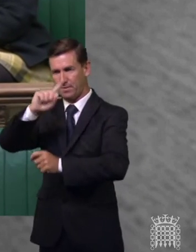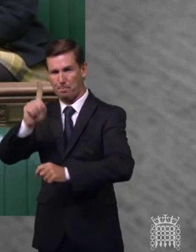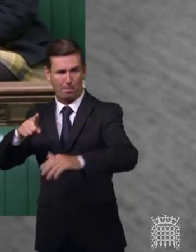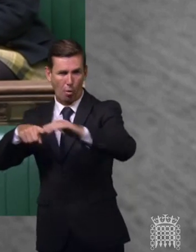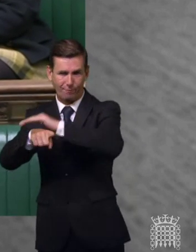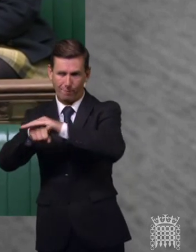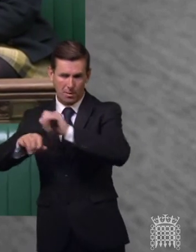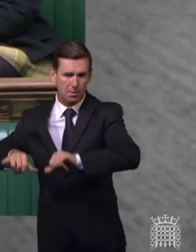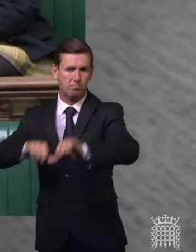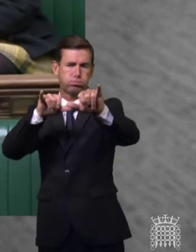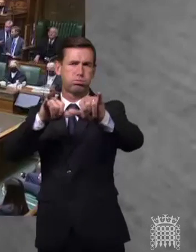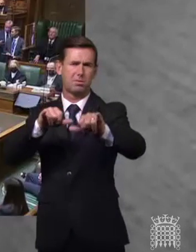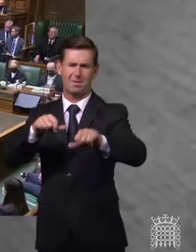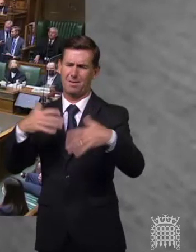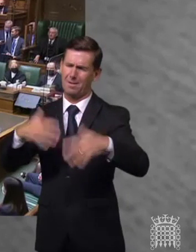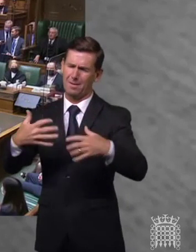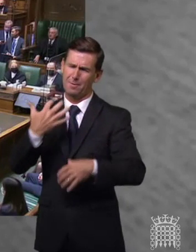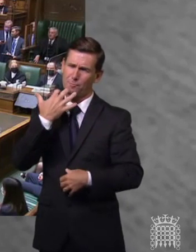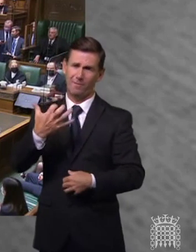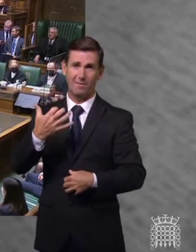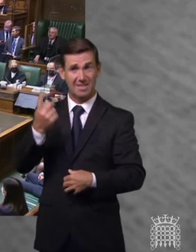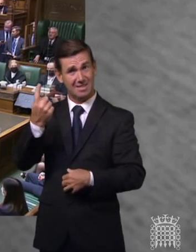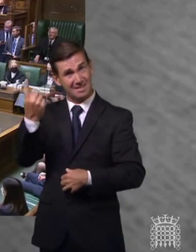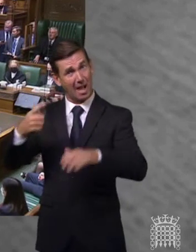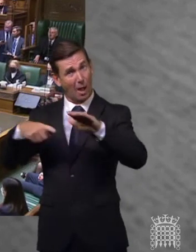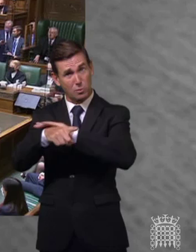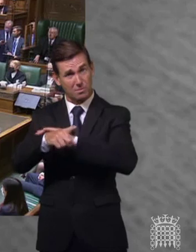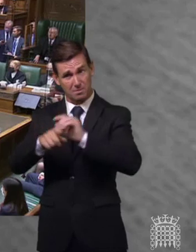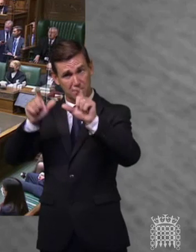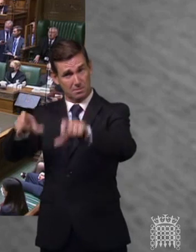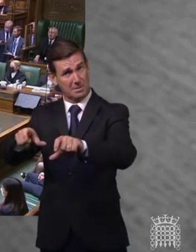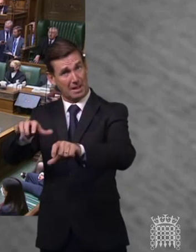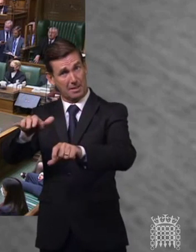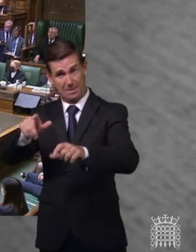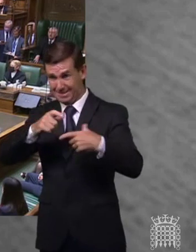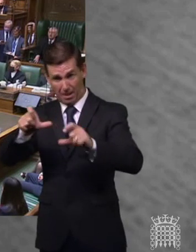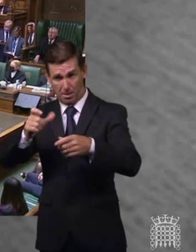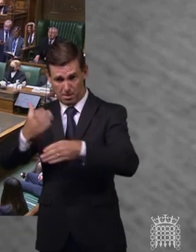He is still there and we thank him and his staff.